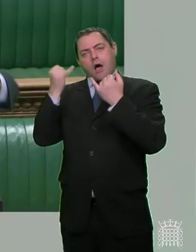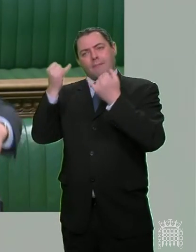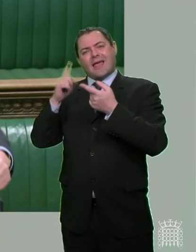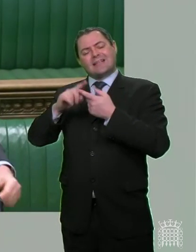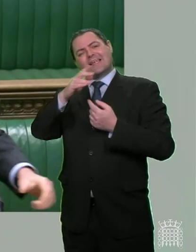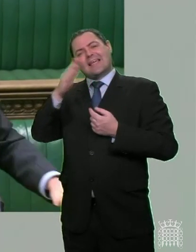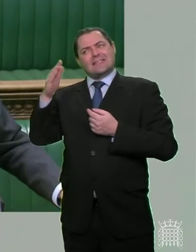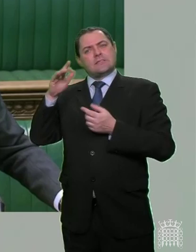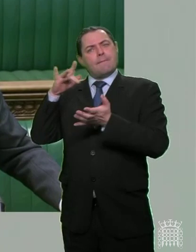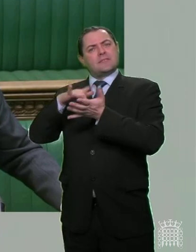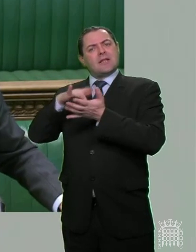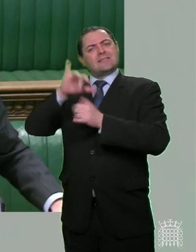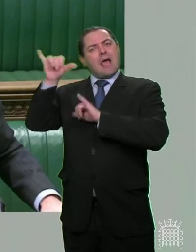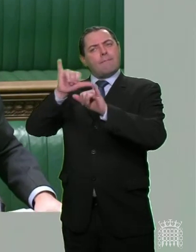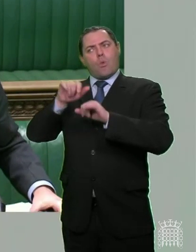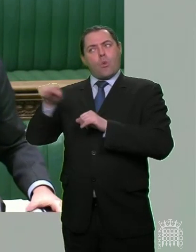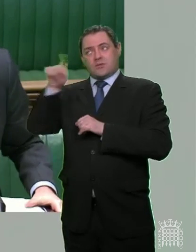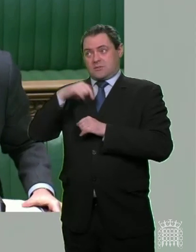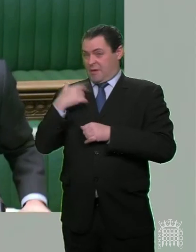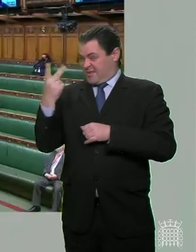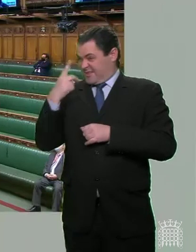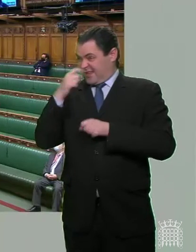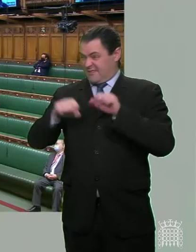I look forward to cycling it with my honourable Friend.